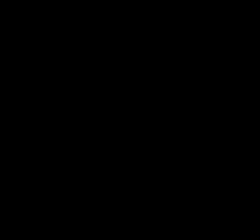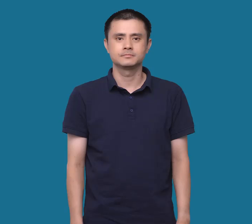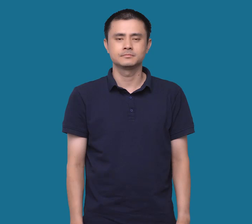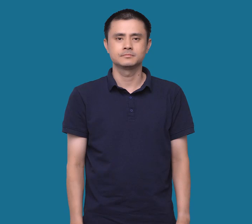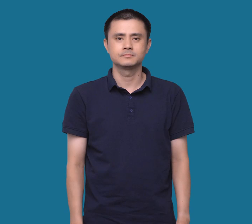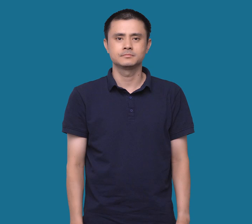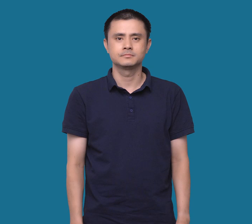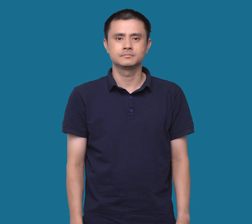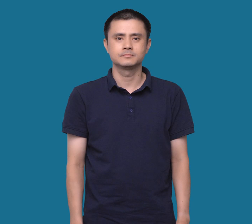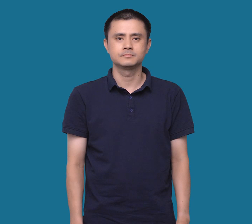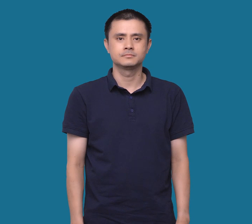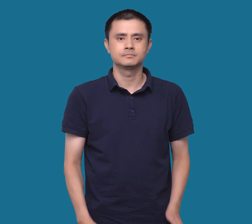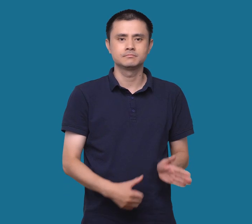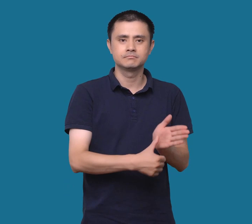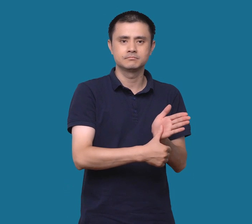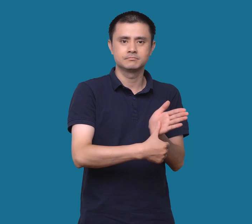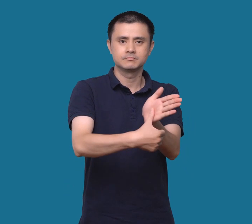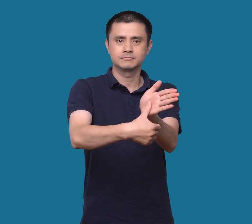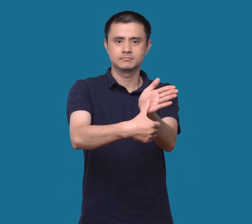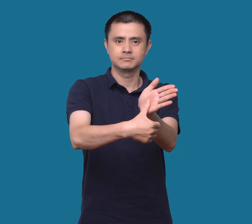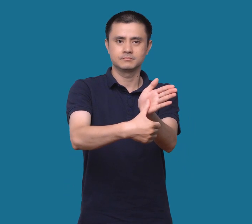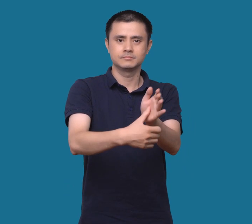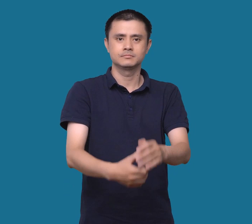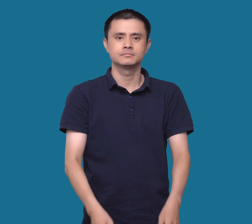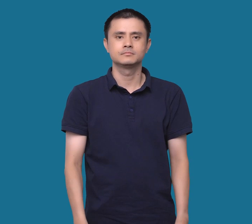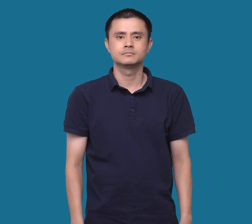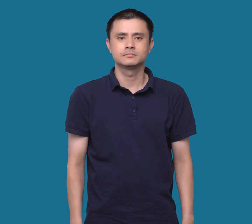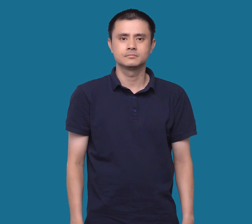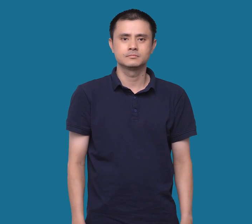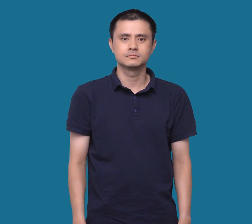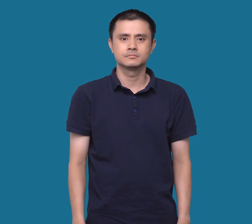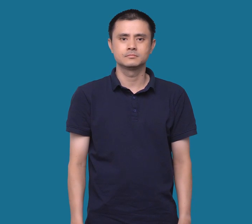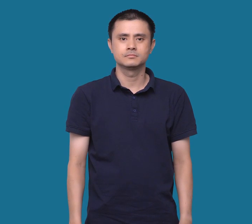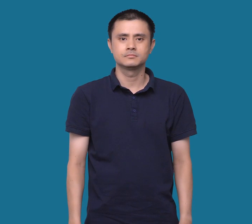dẫn chứng